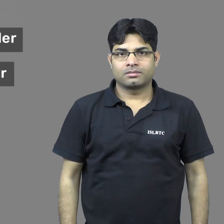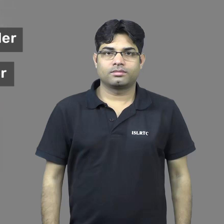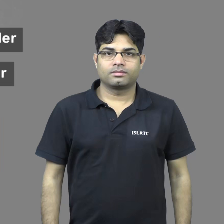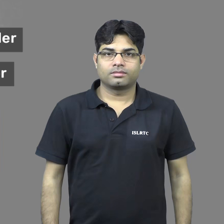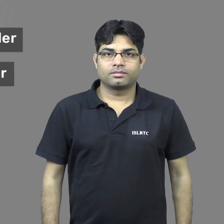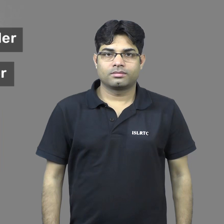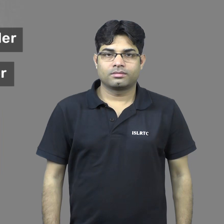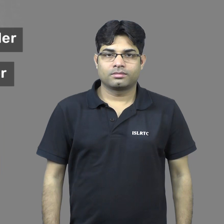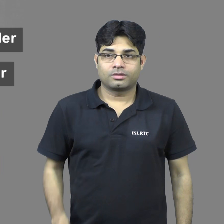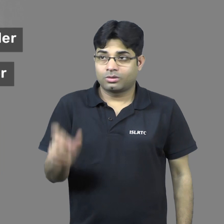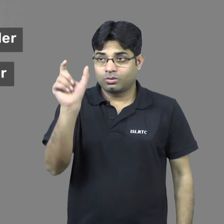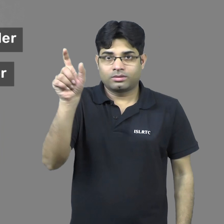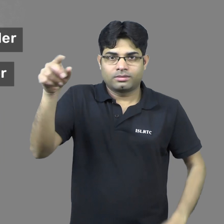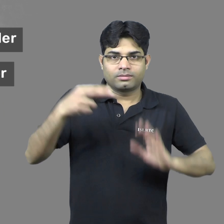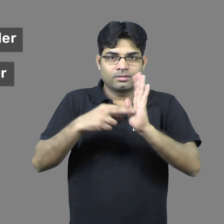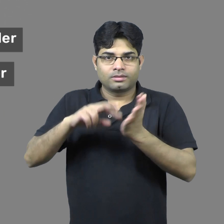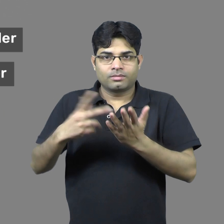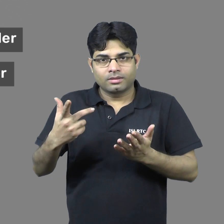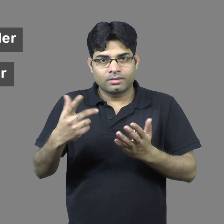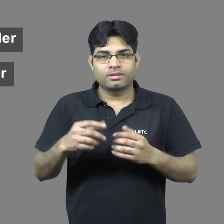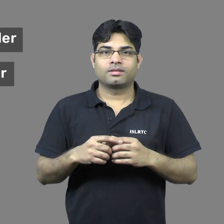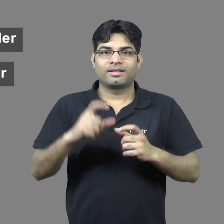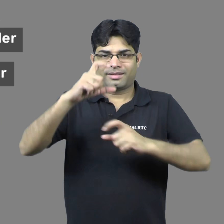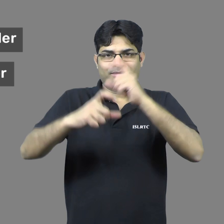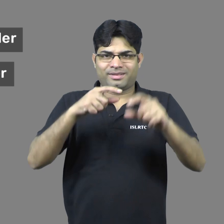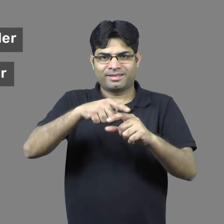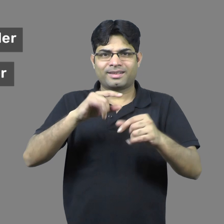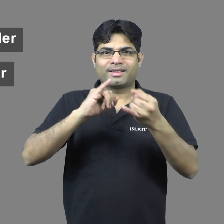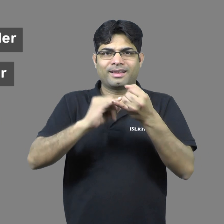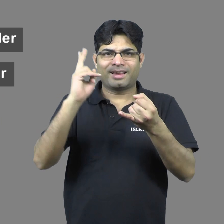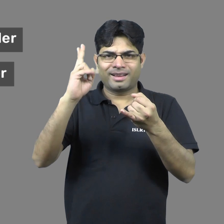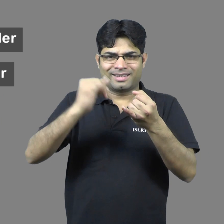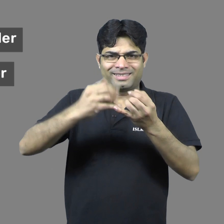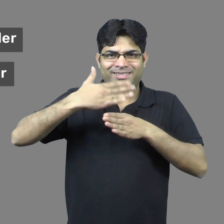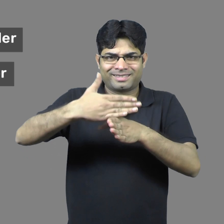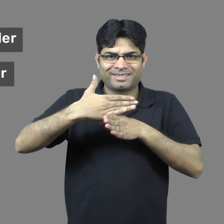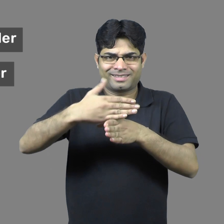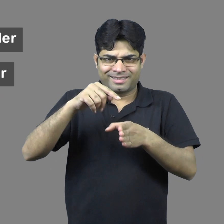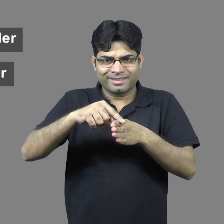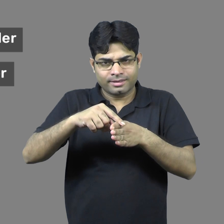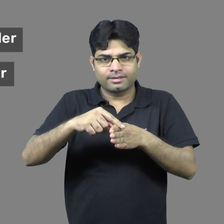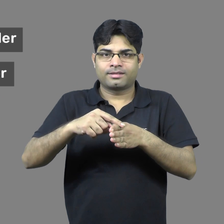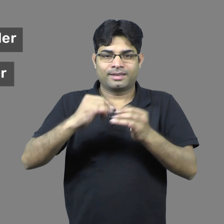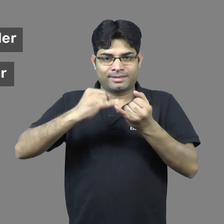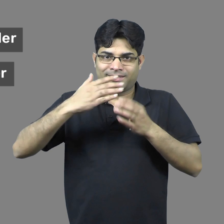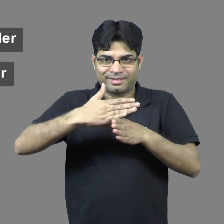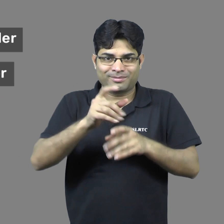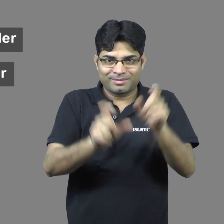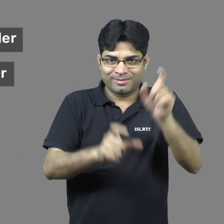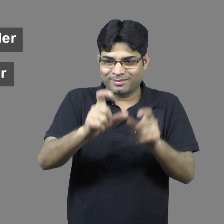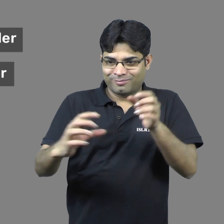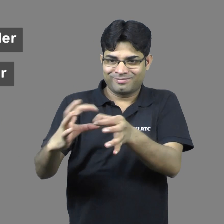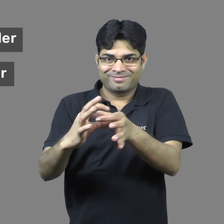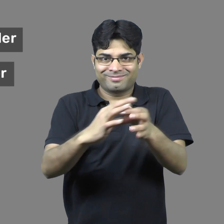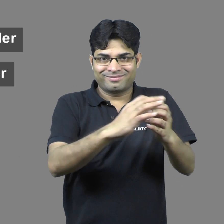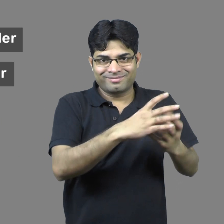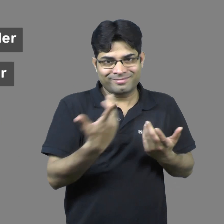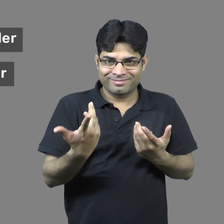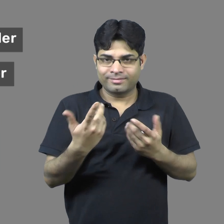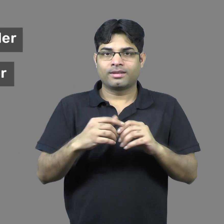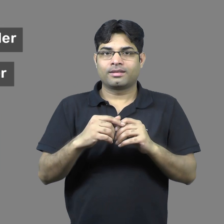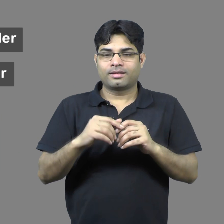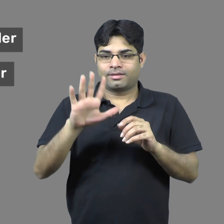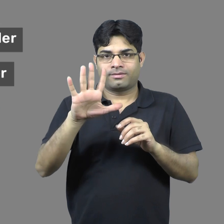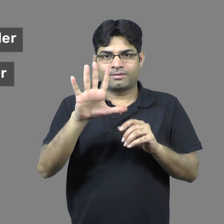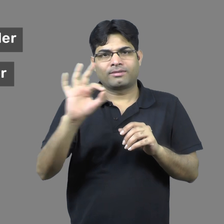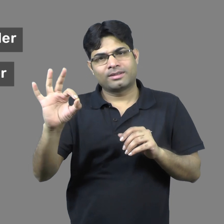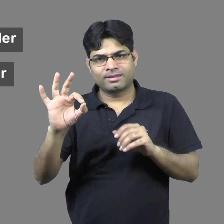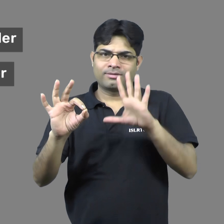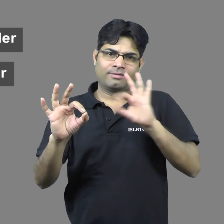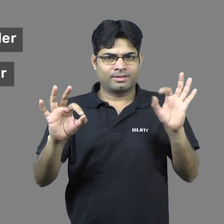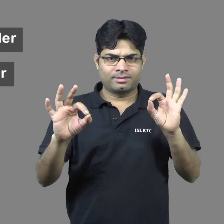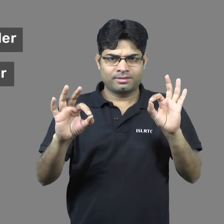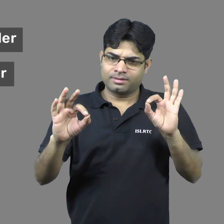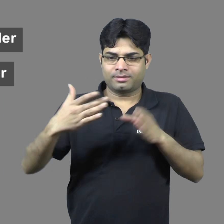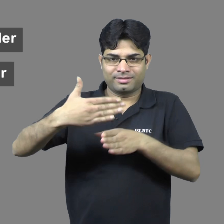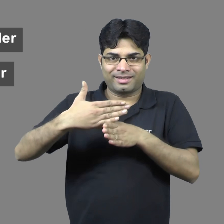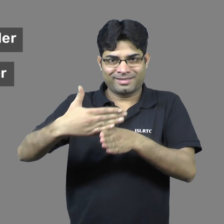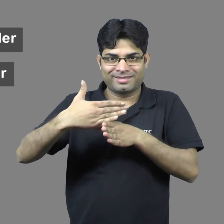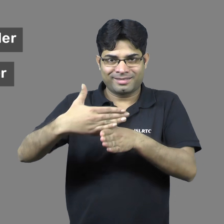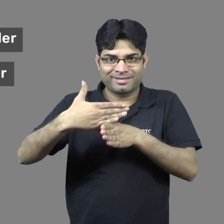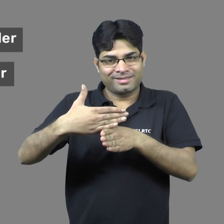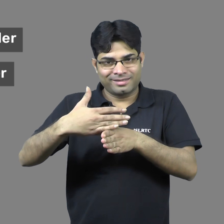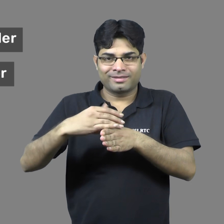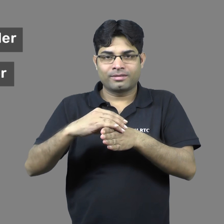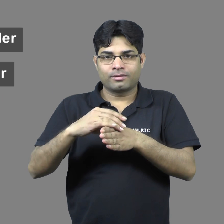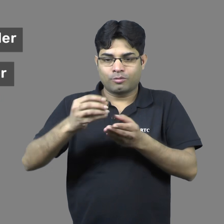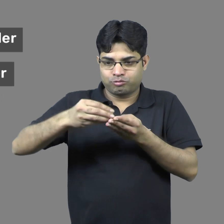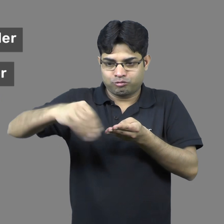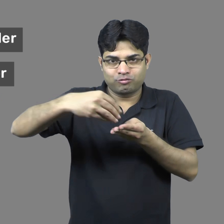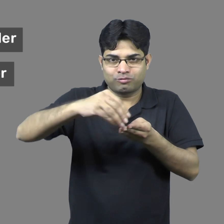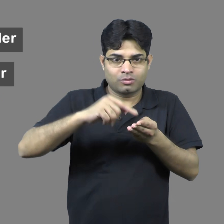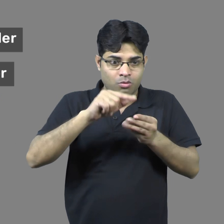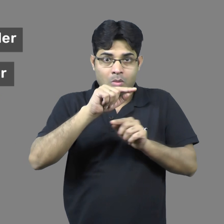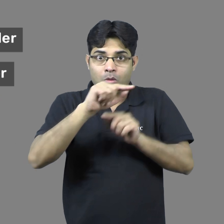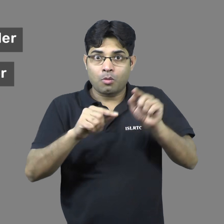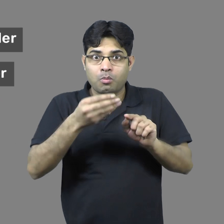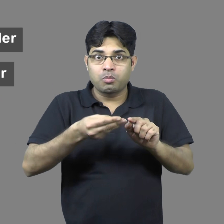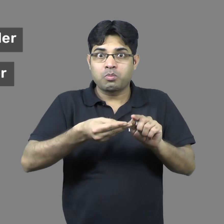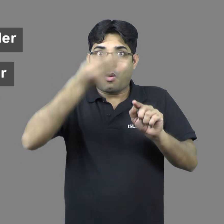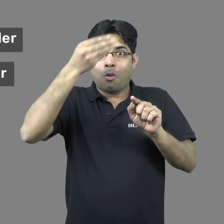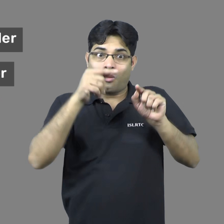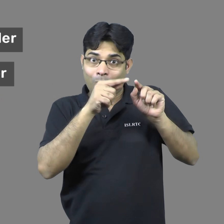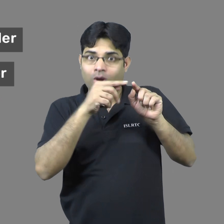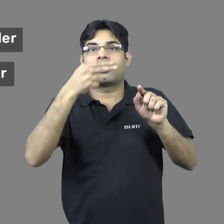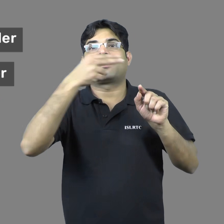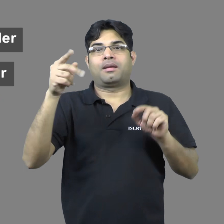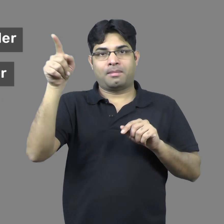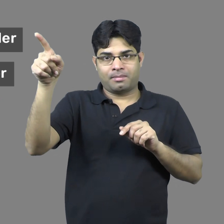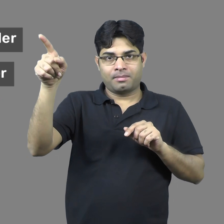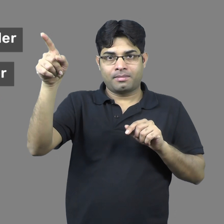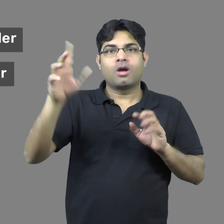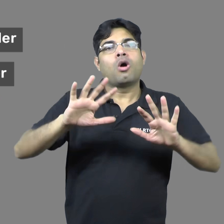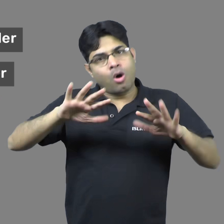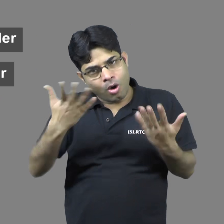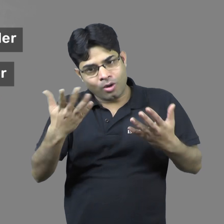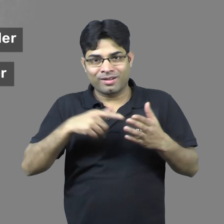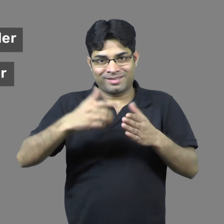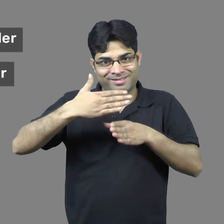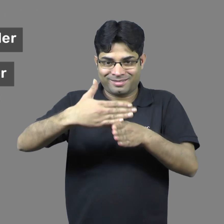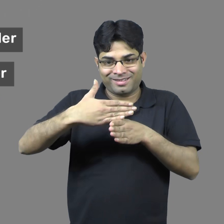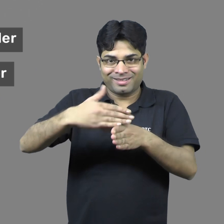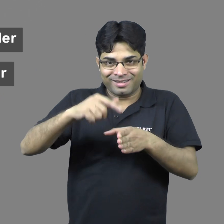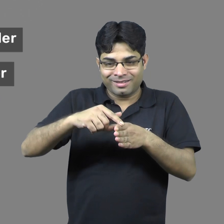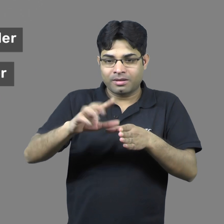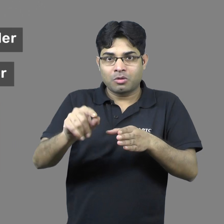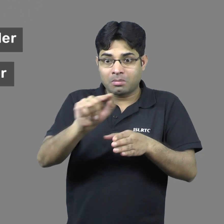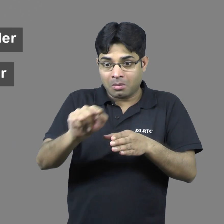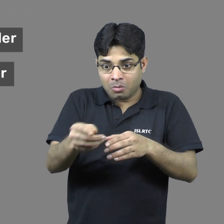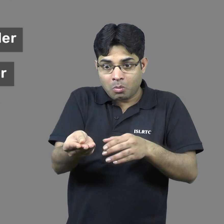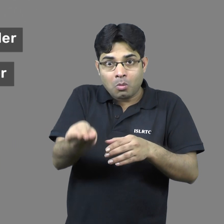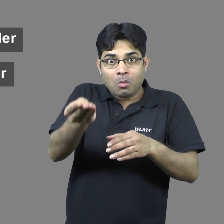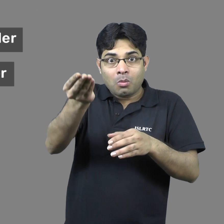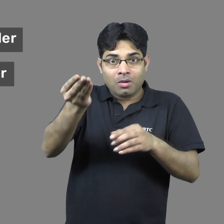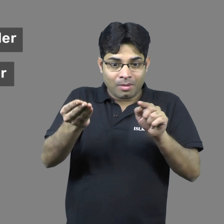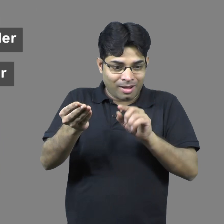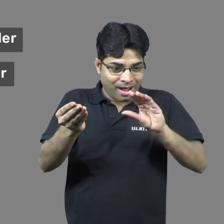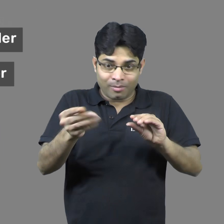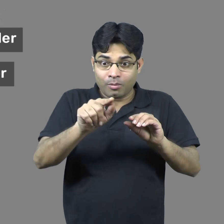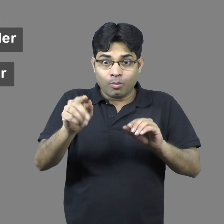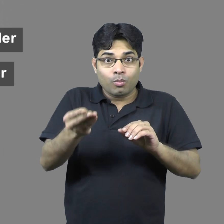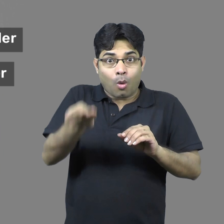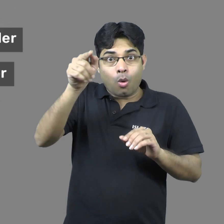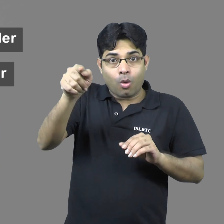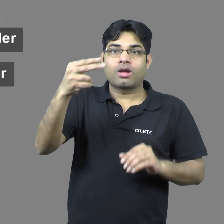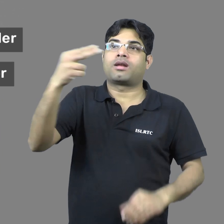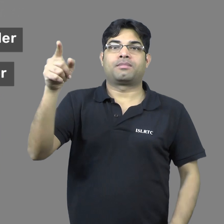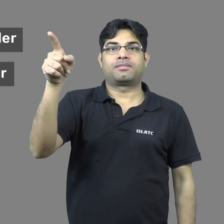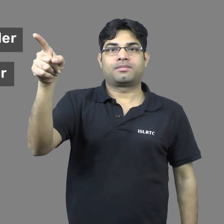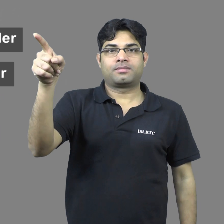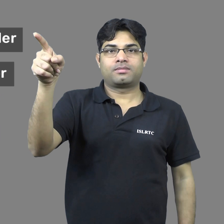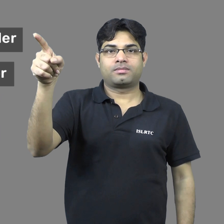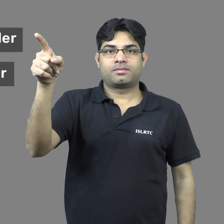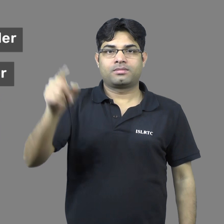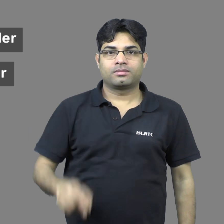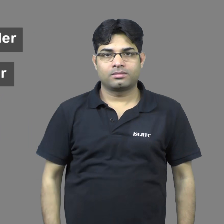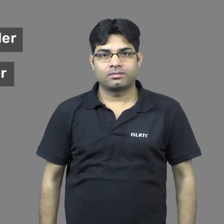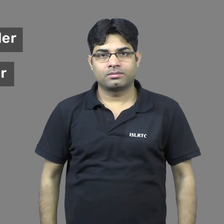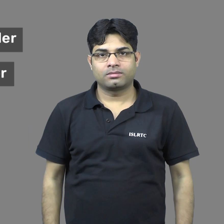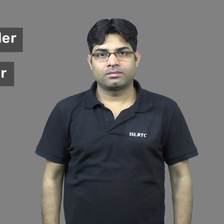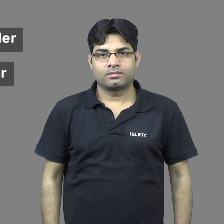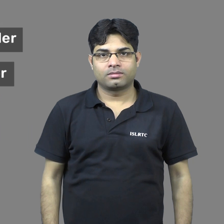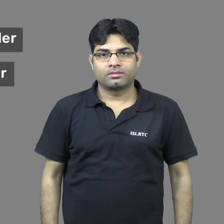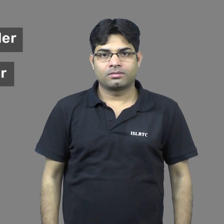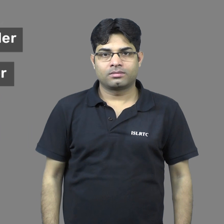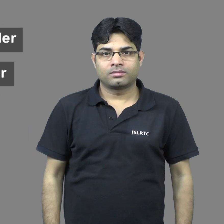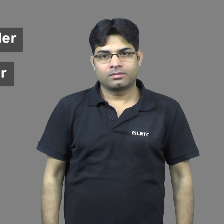Controlling Shareholder or Majority Shareholder